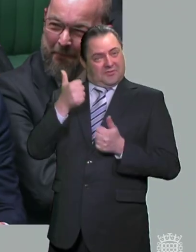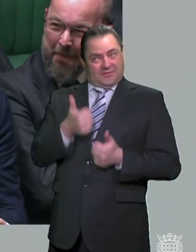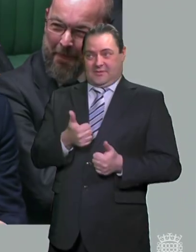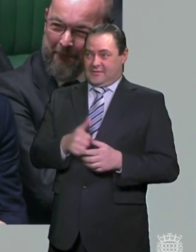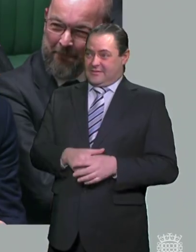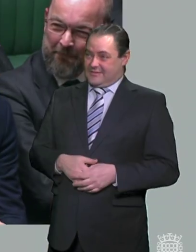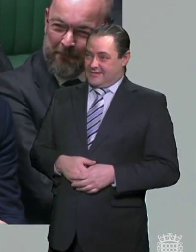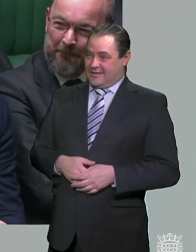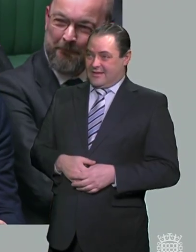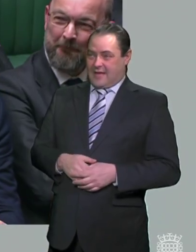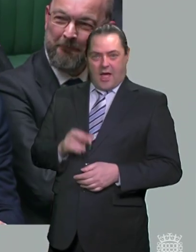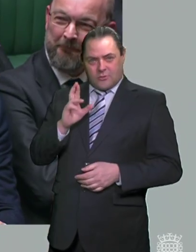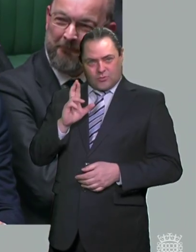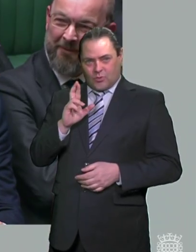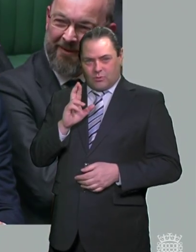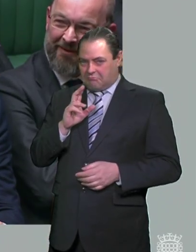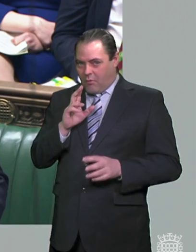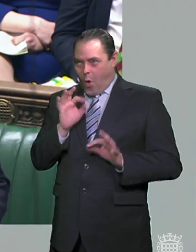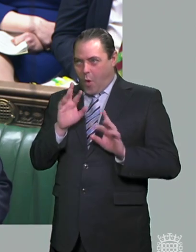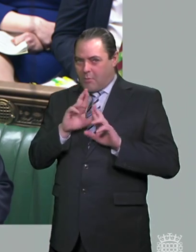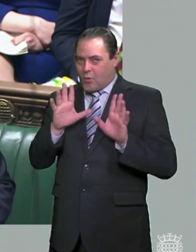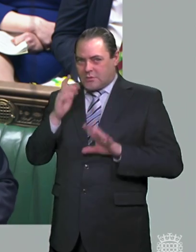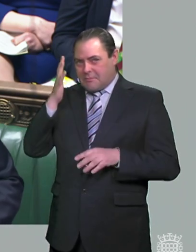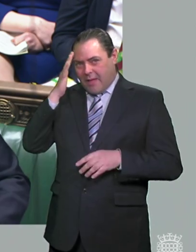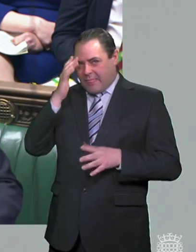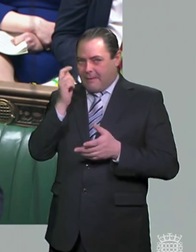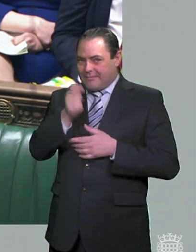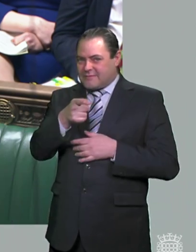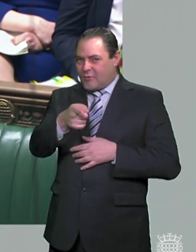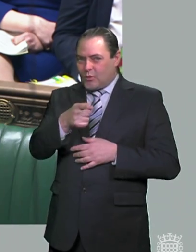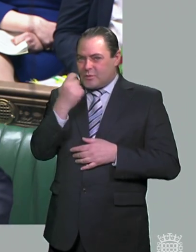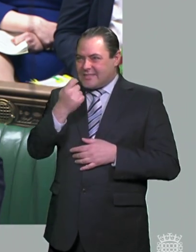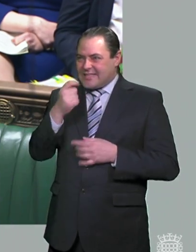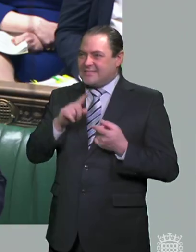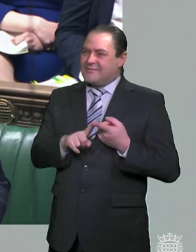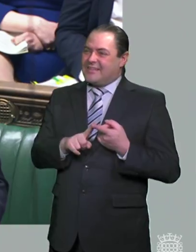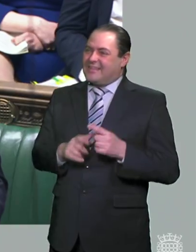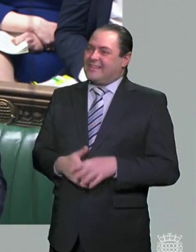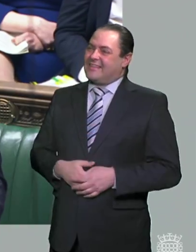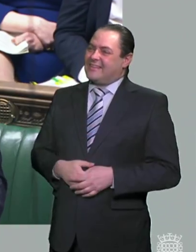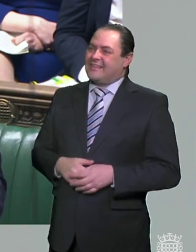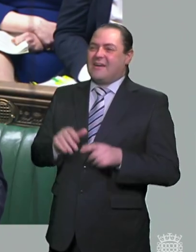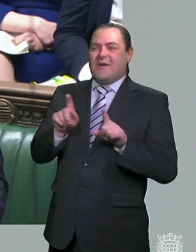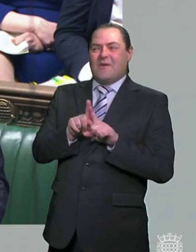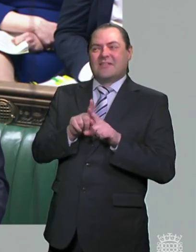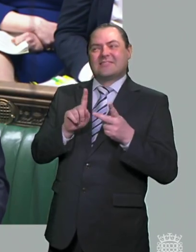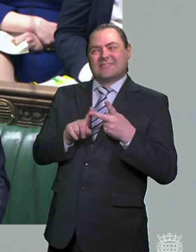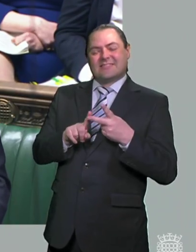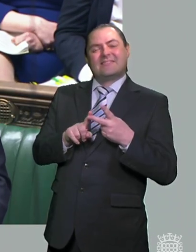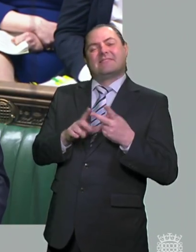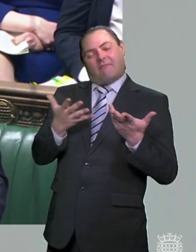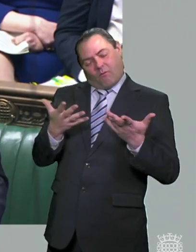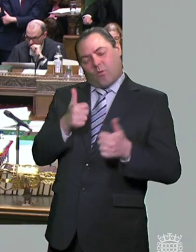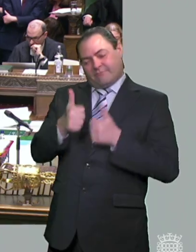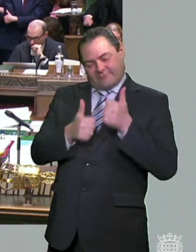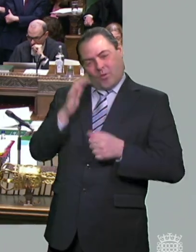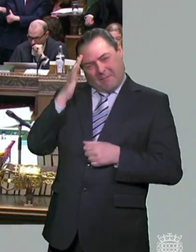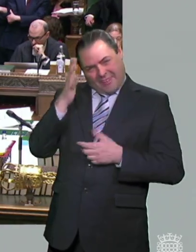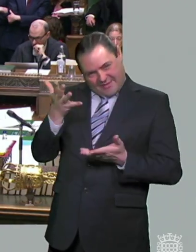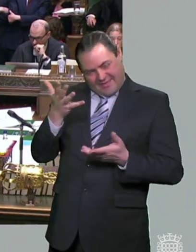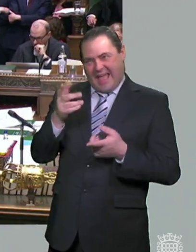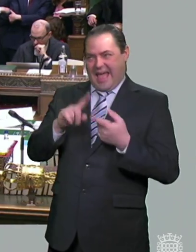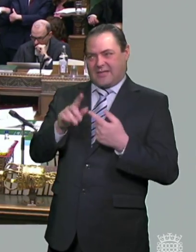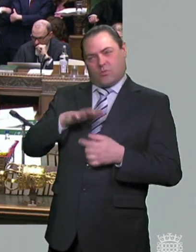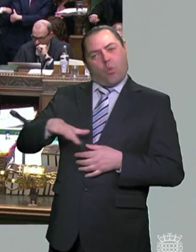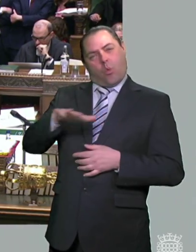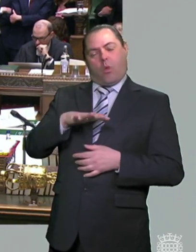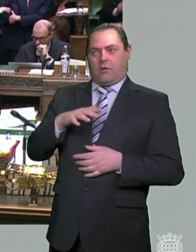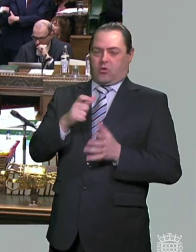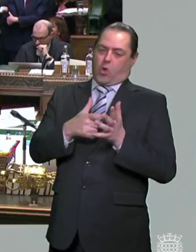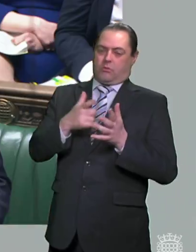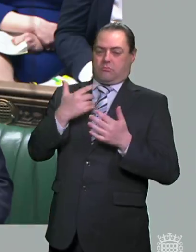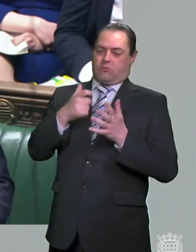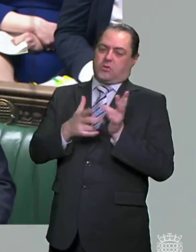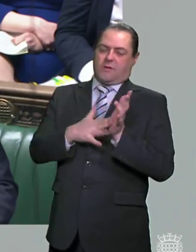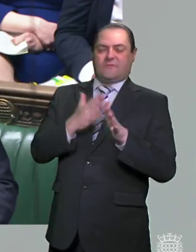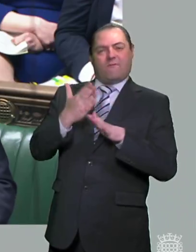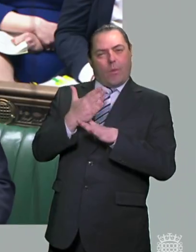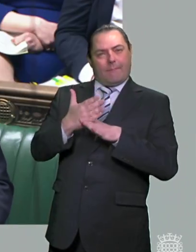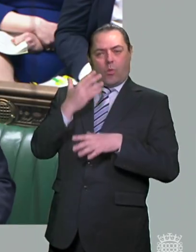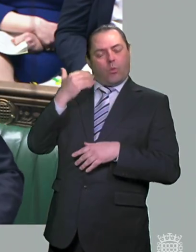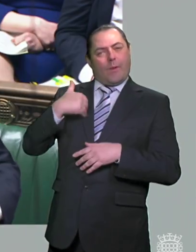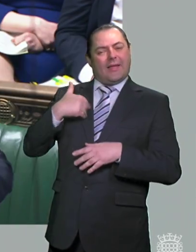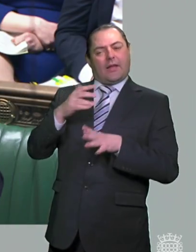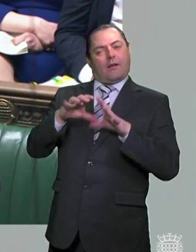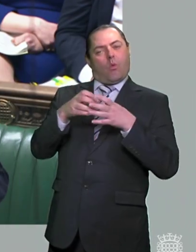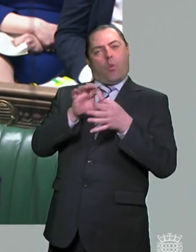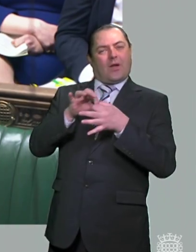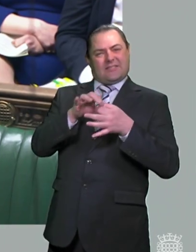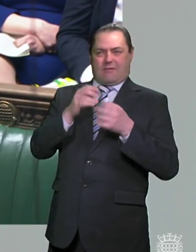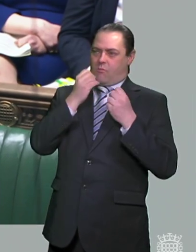I assume that it was not his mother who bid for him successfully. I pay tribute to her and to the Conservative Women’s Organisation for the fantastic work that it does.